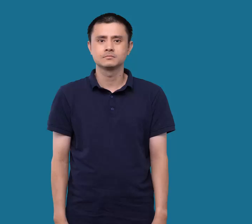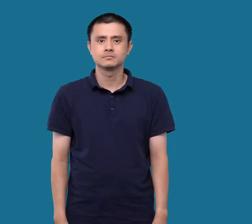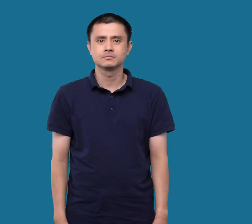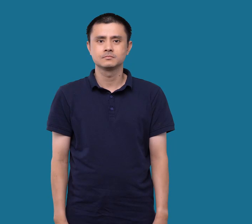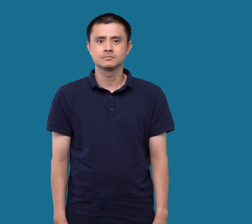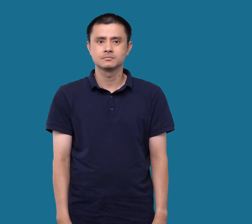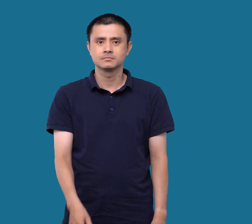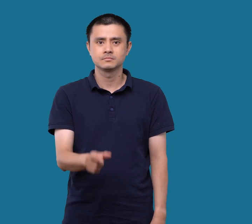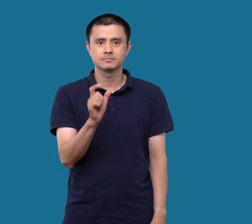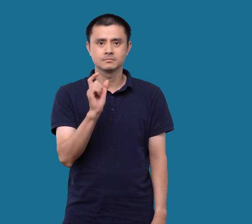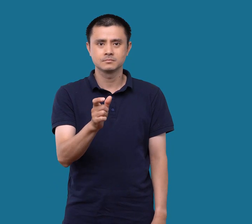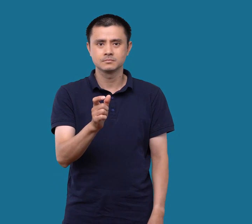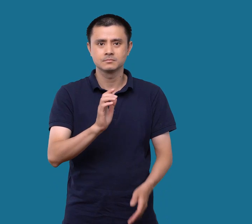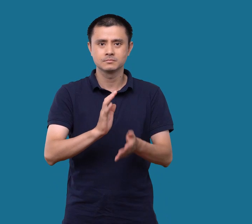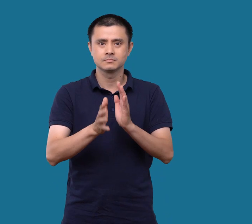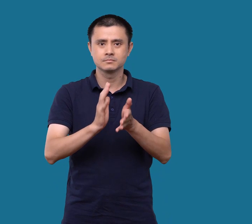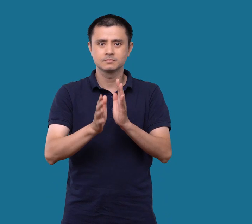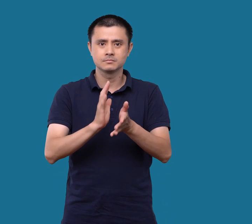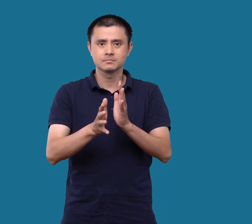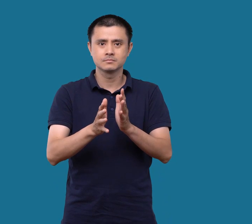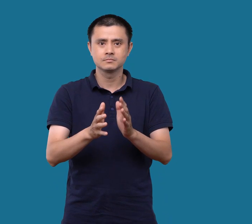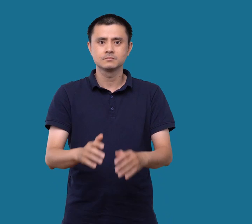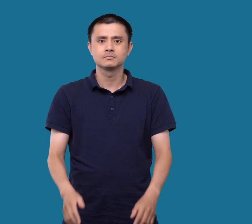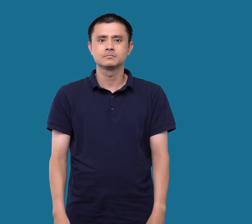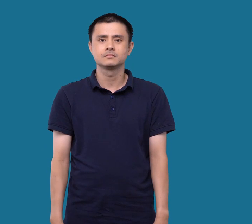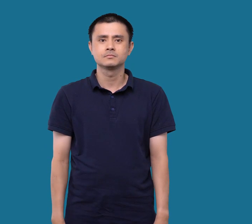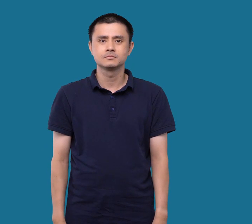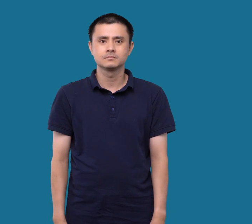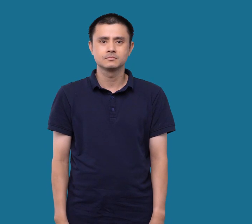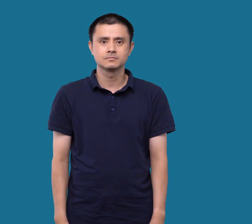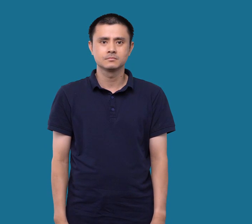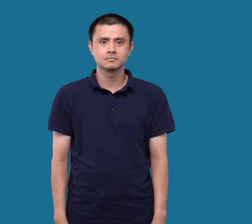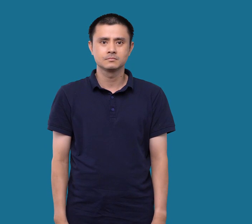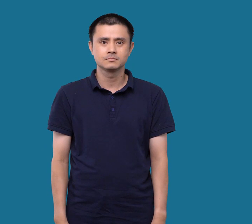kí hiệu